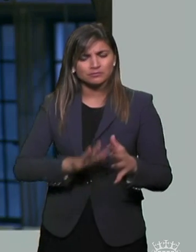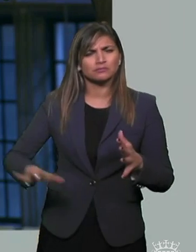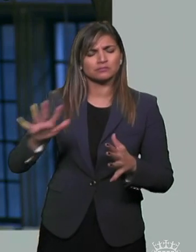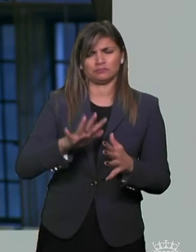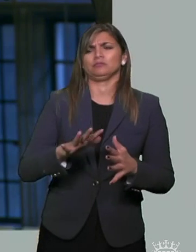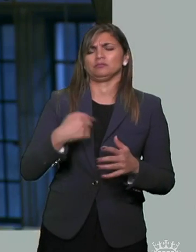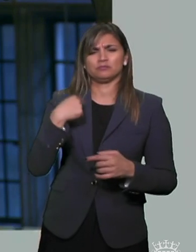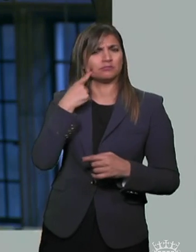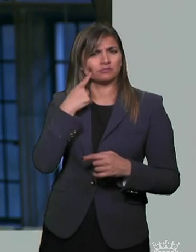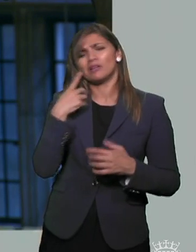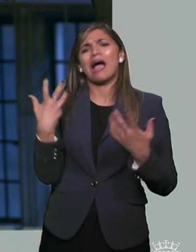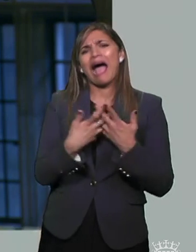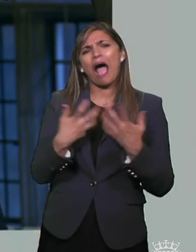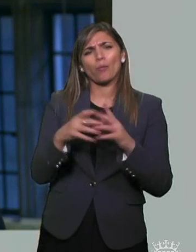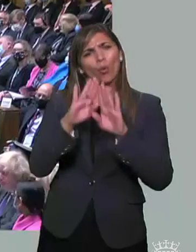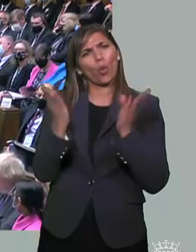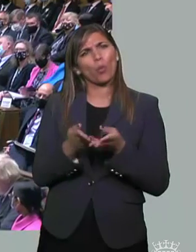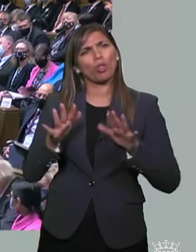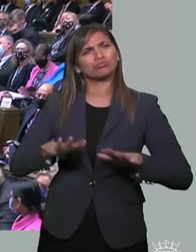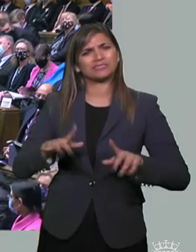How is that compatible with global Britain?